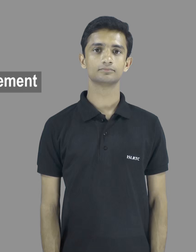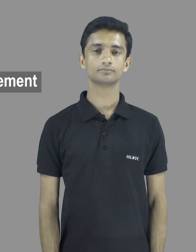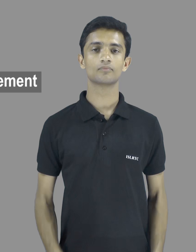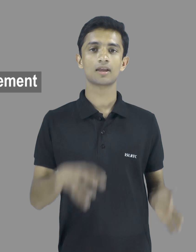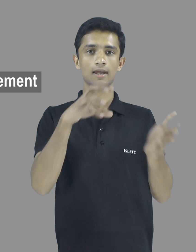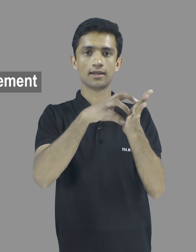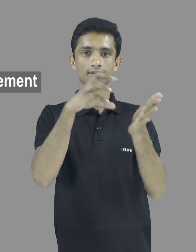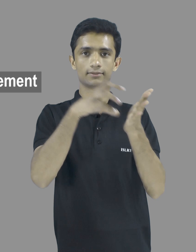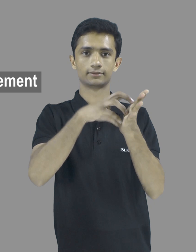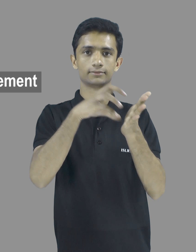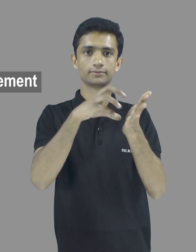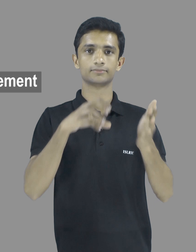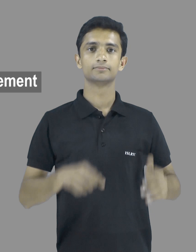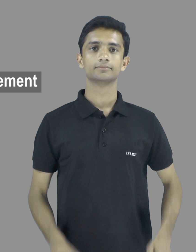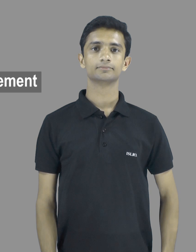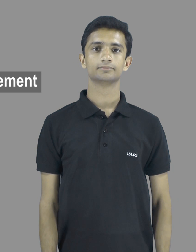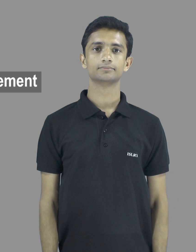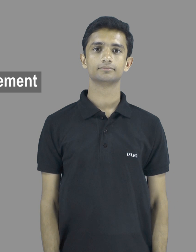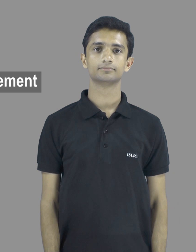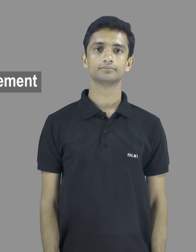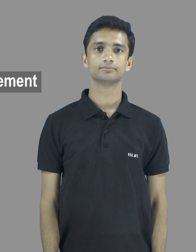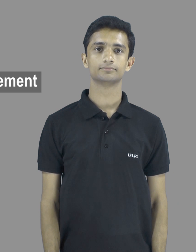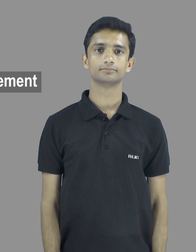Advertisement